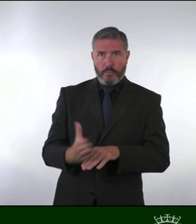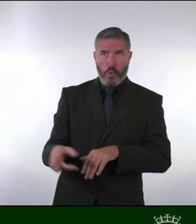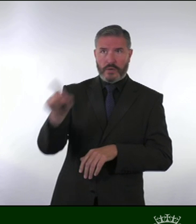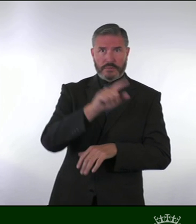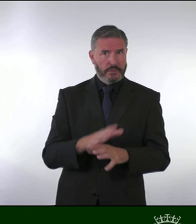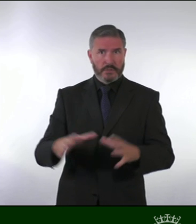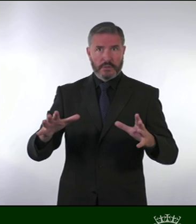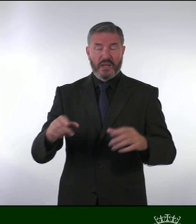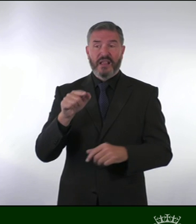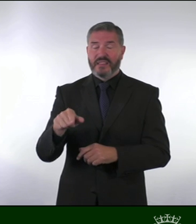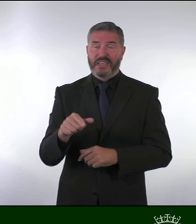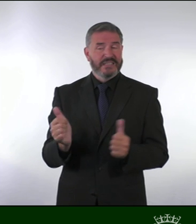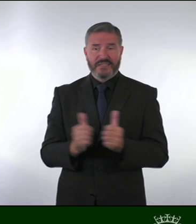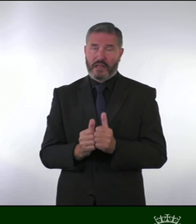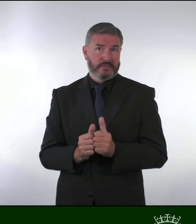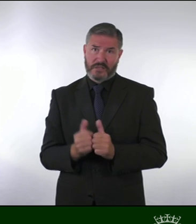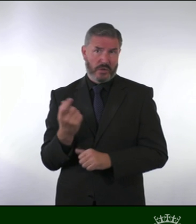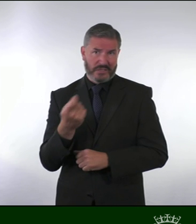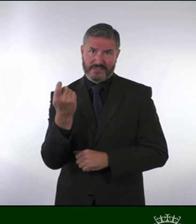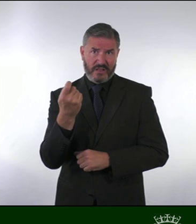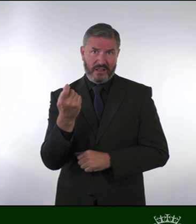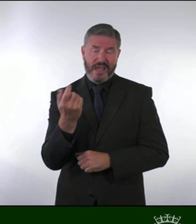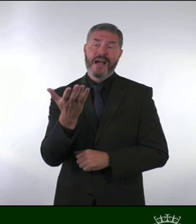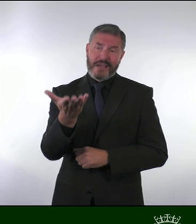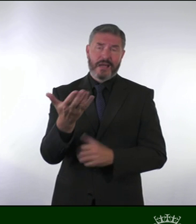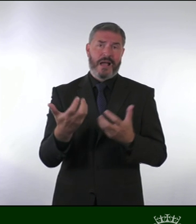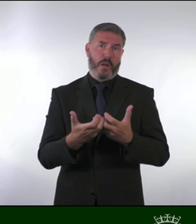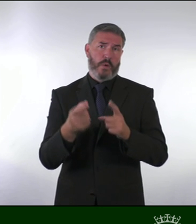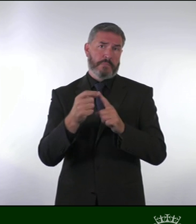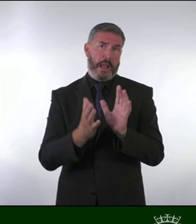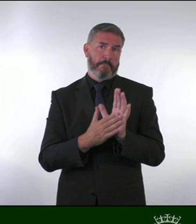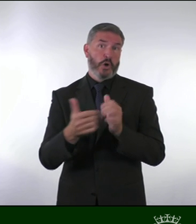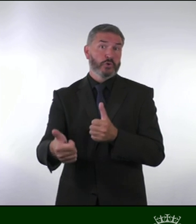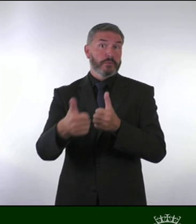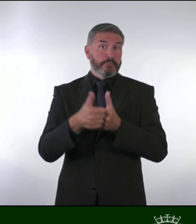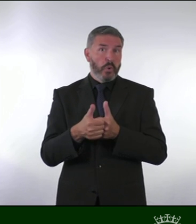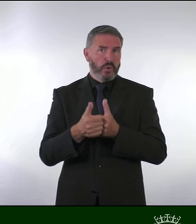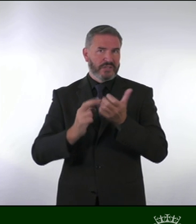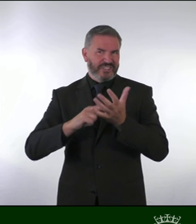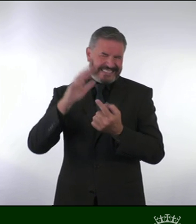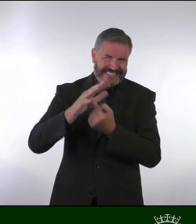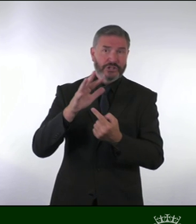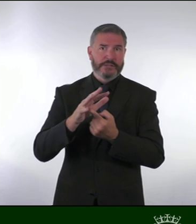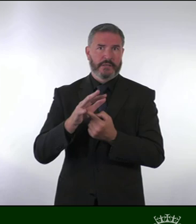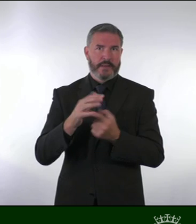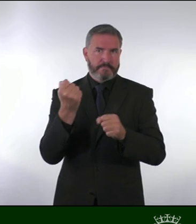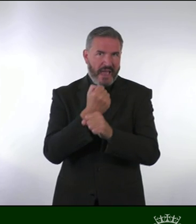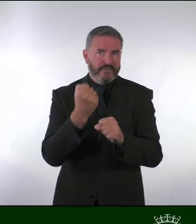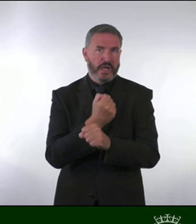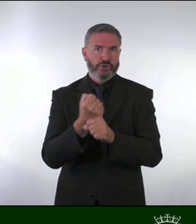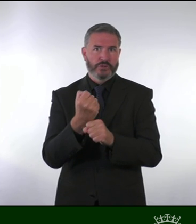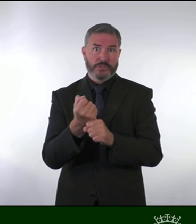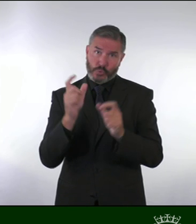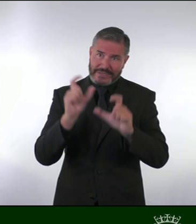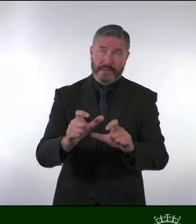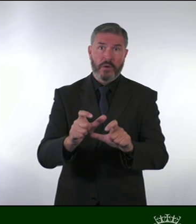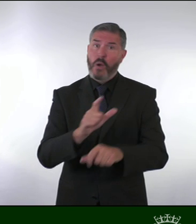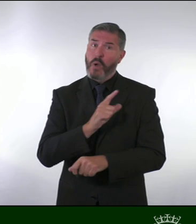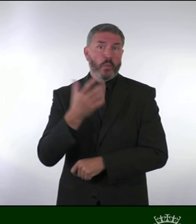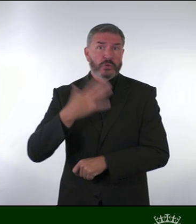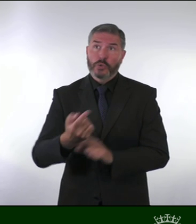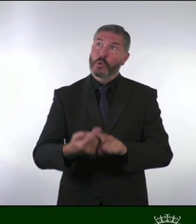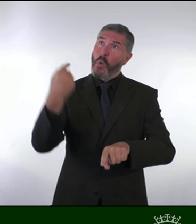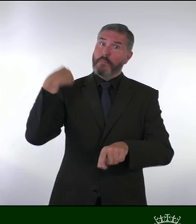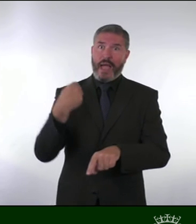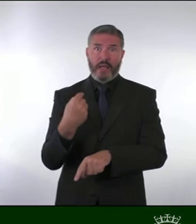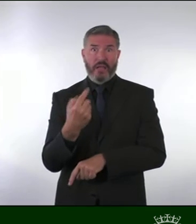A meal deal does not cut it. What will the Prime Minister do to support strategic sectors and prevent unemployment from reaching 1980s levels?